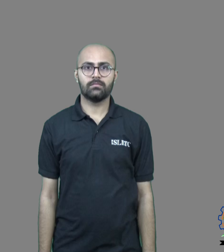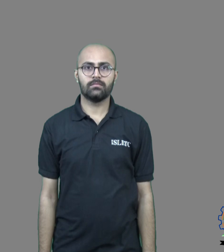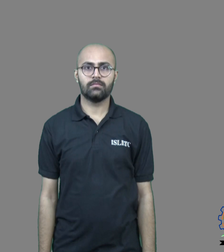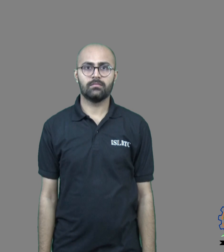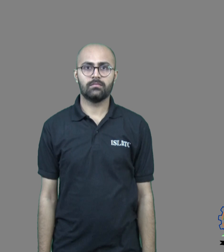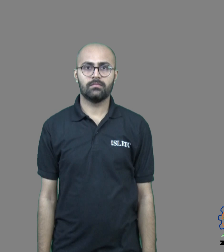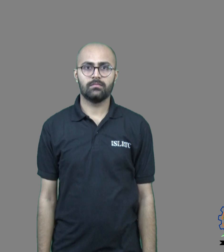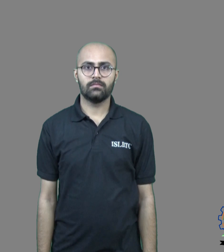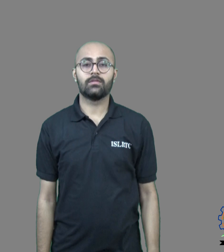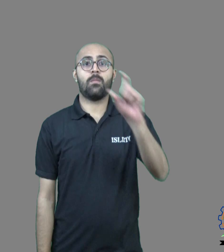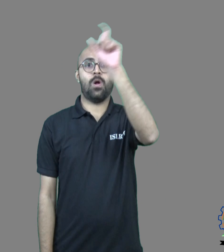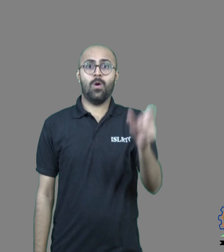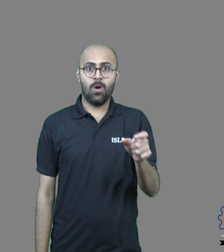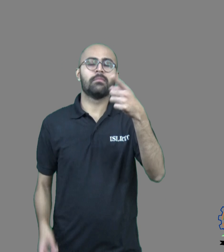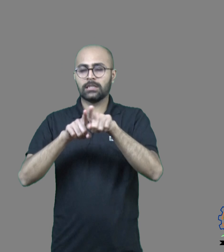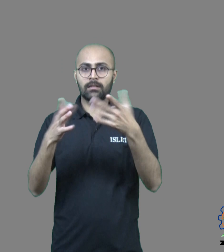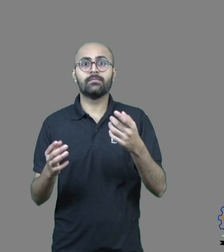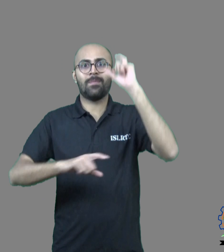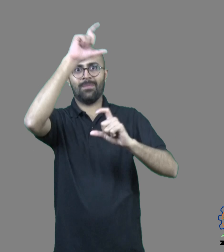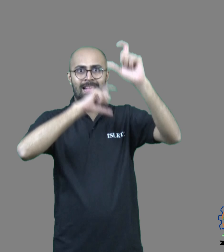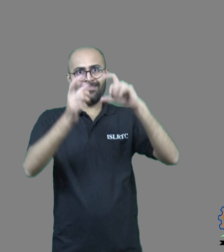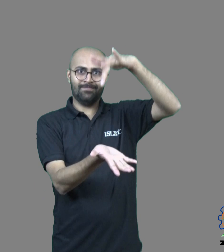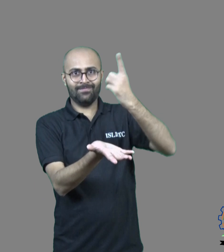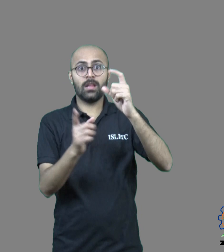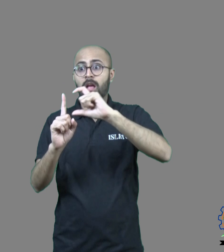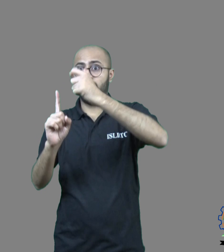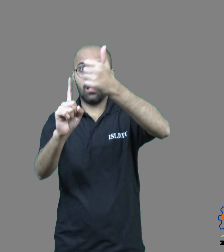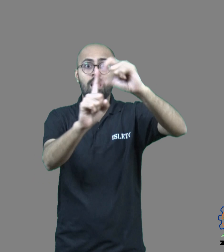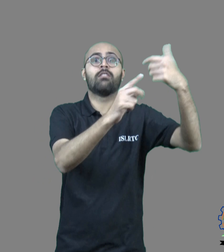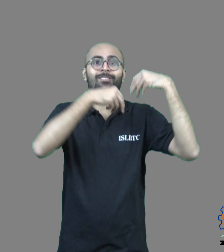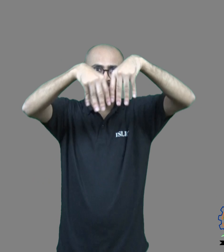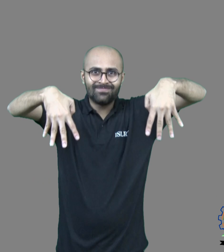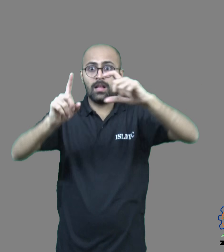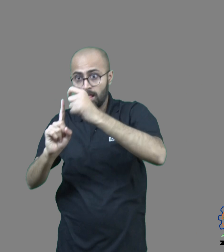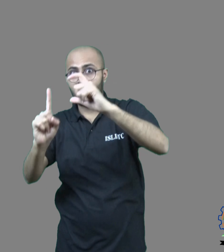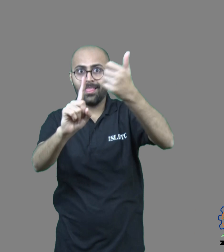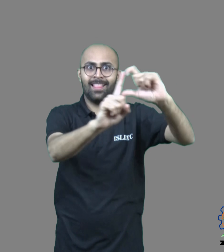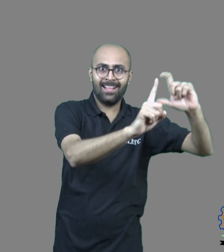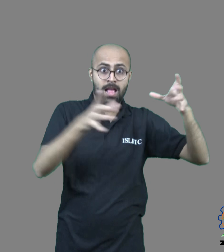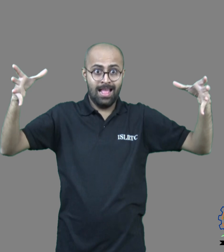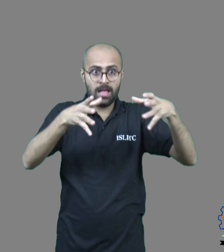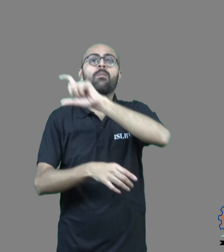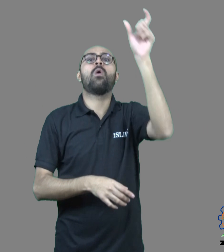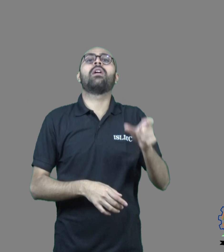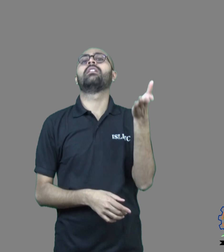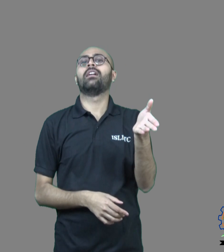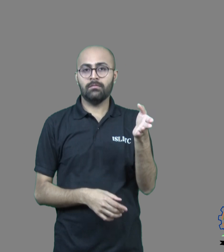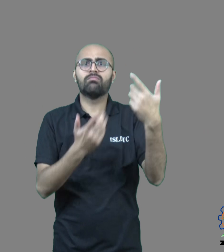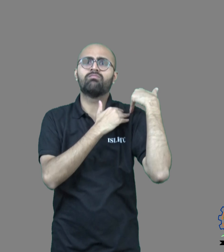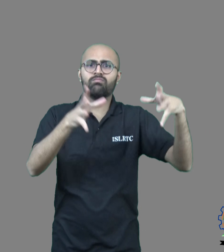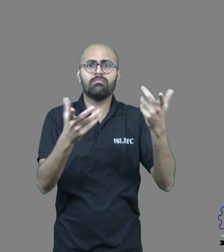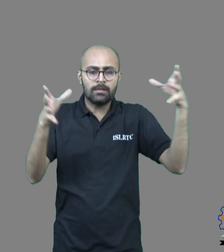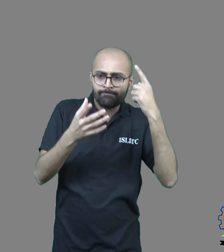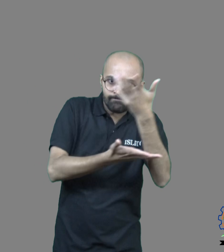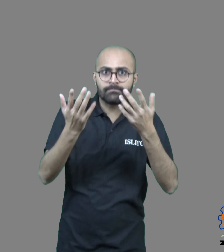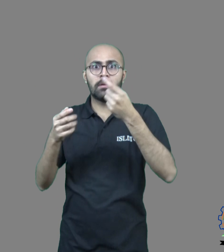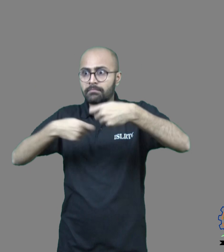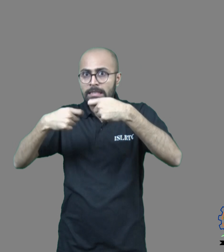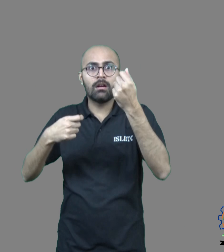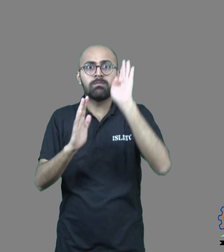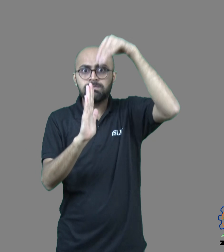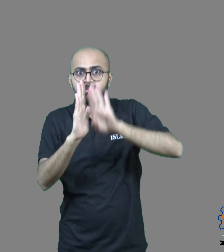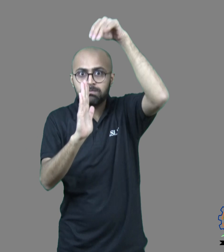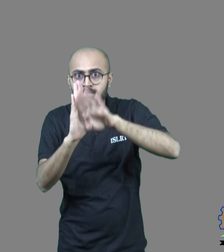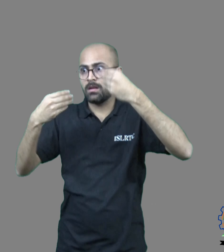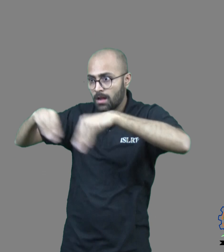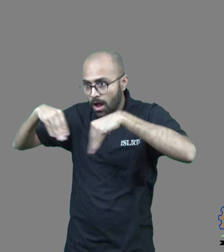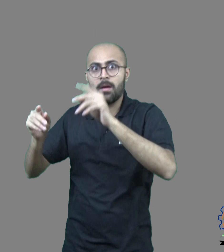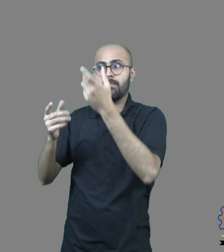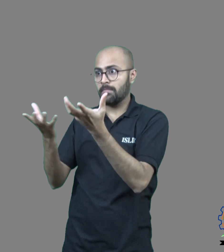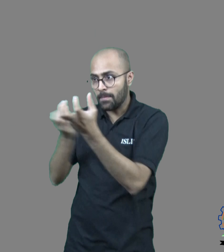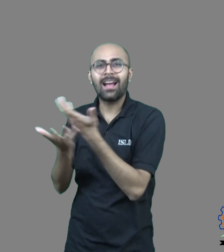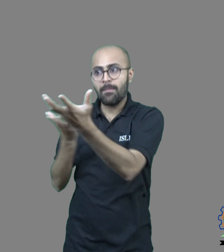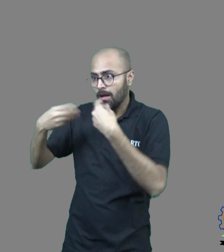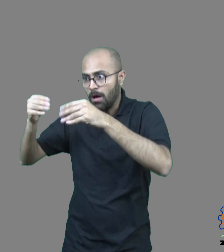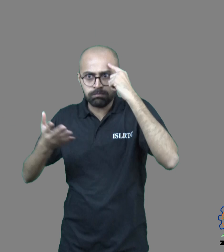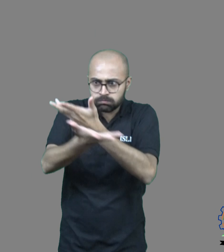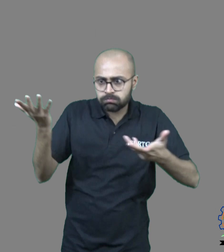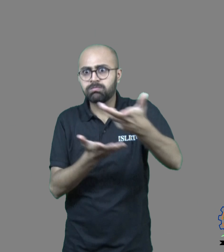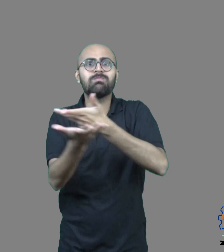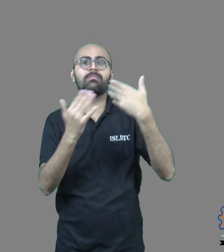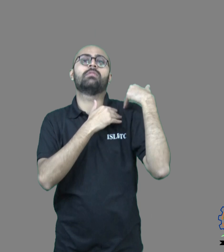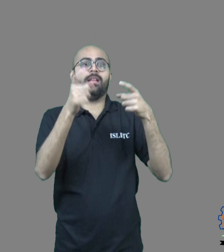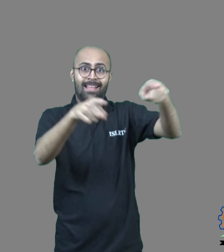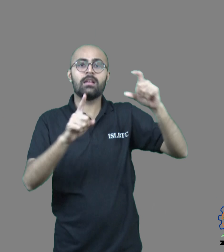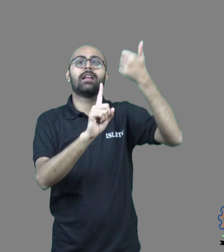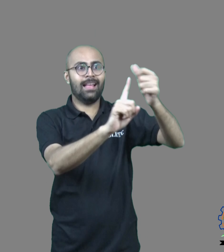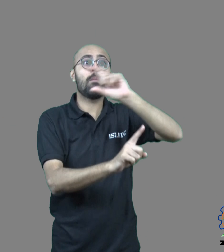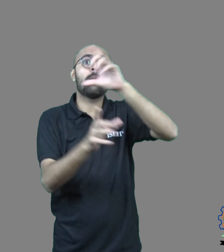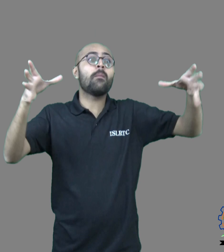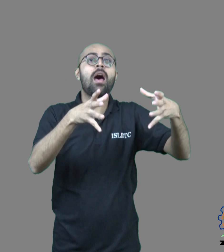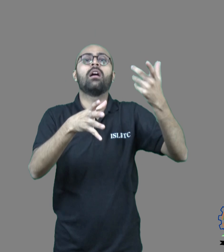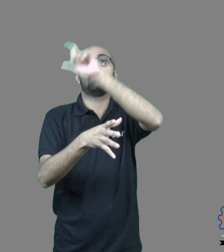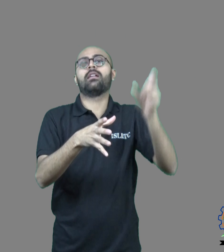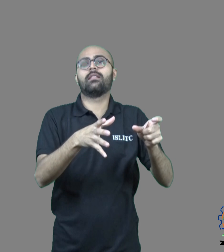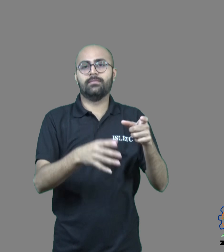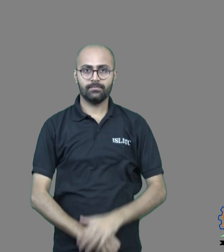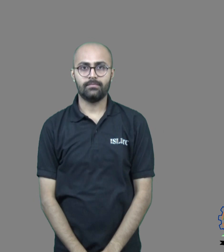Board or Board of Directors